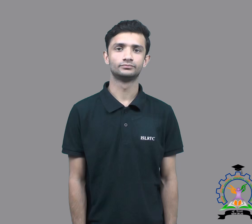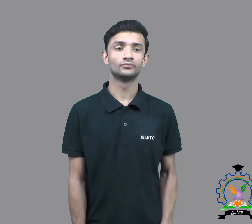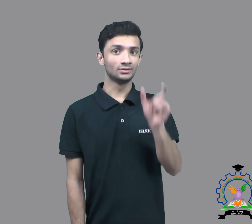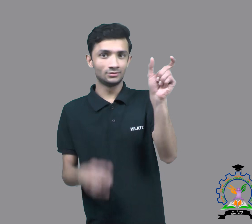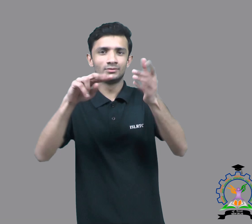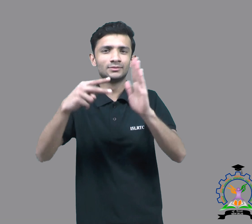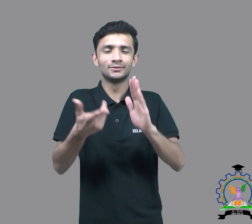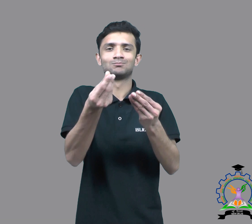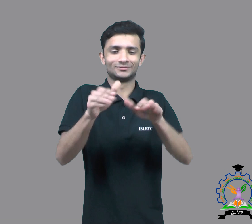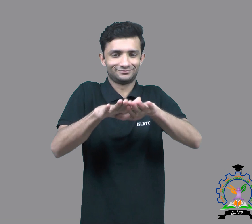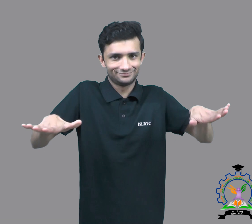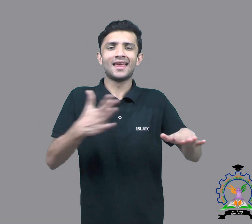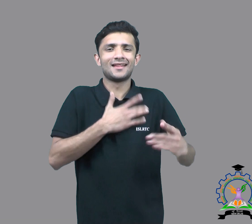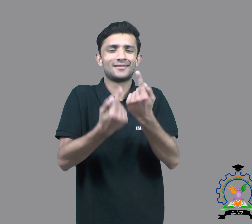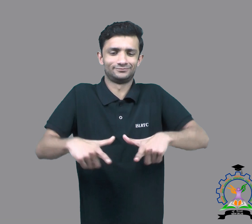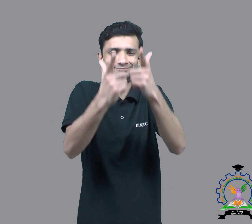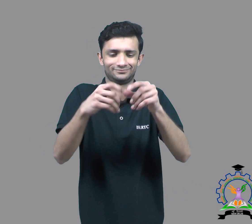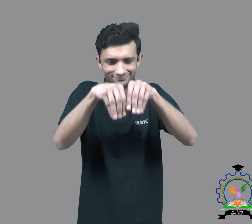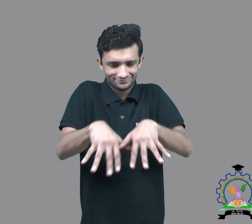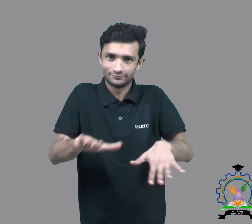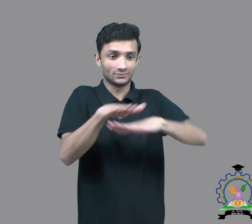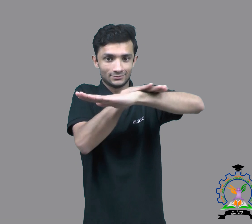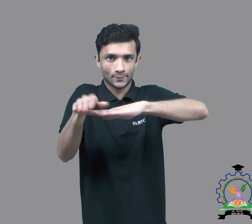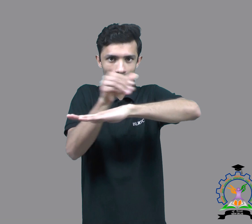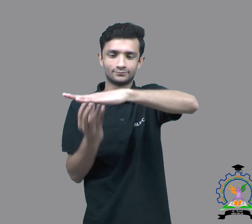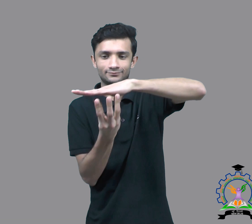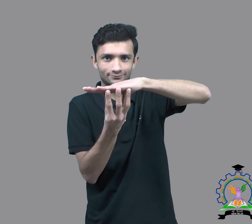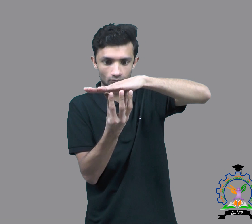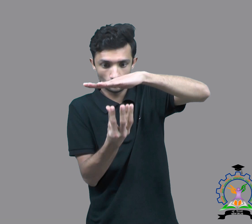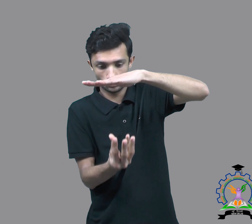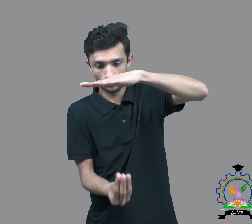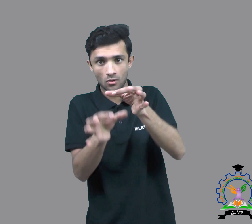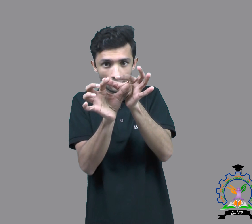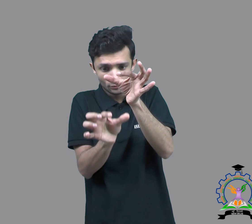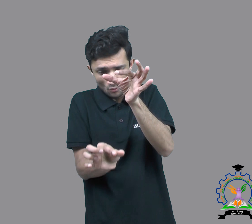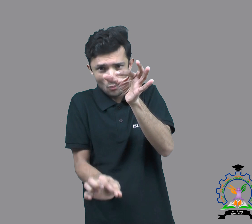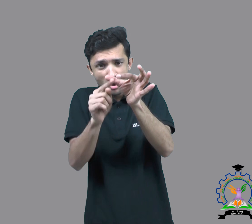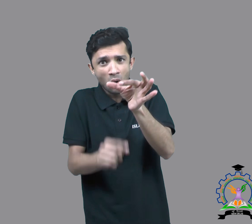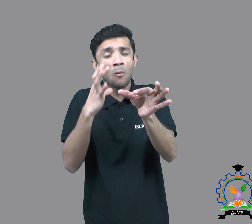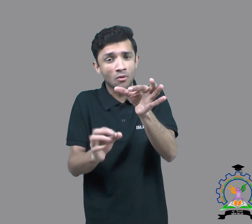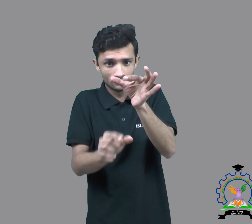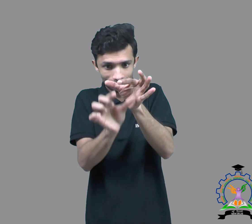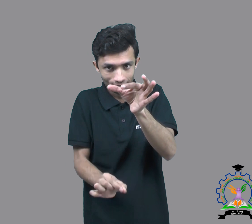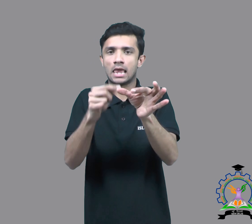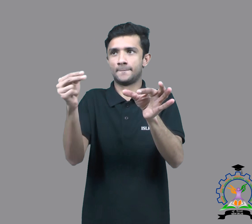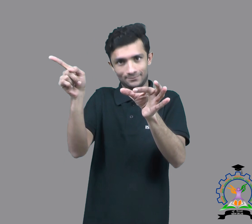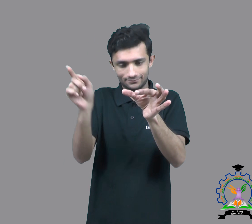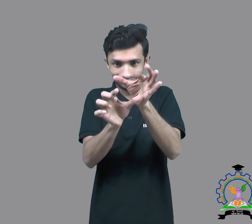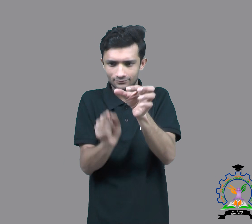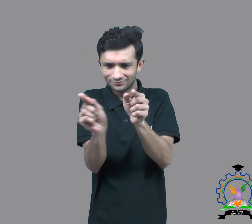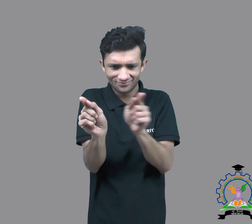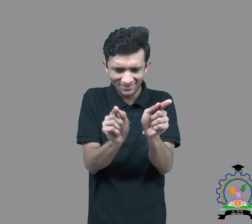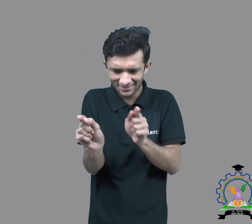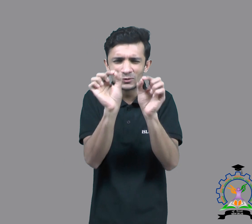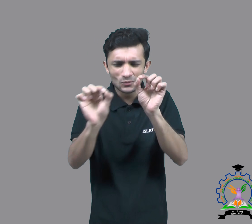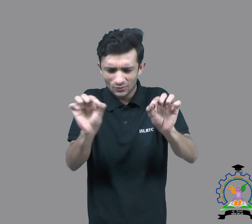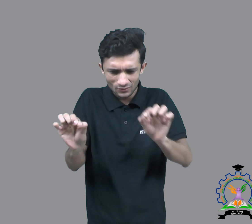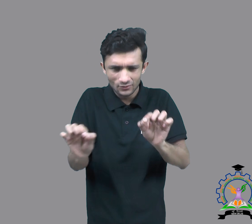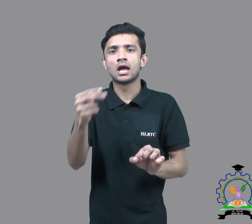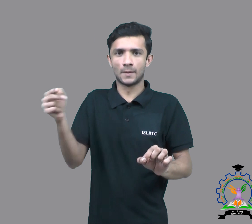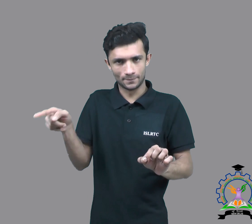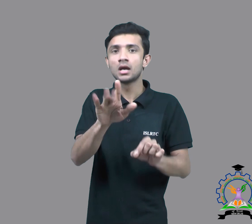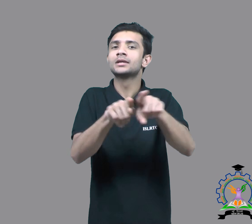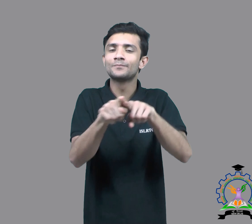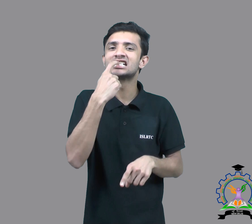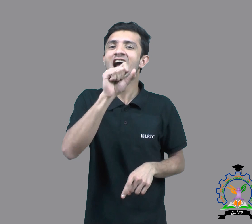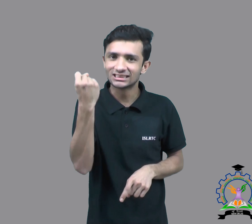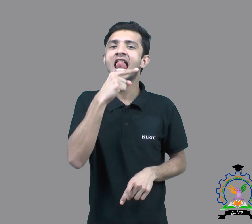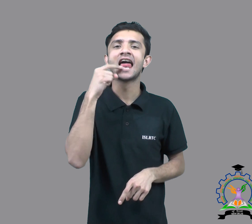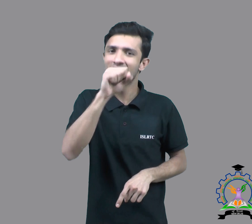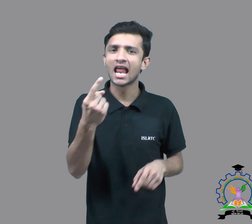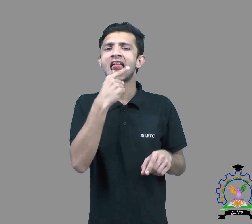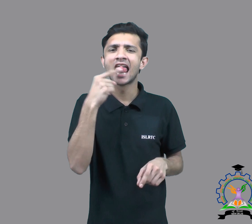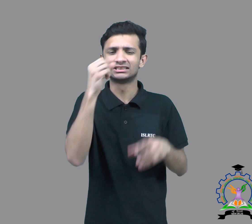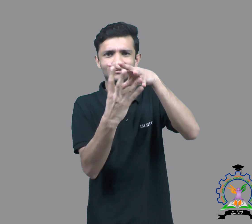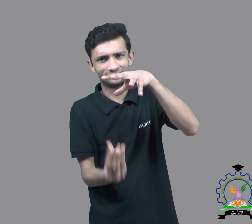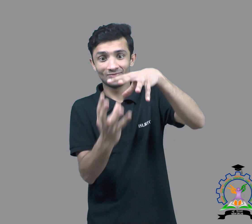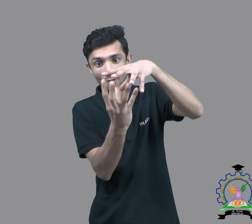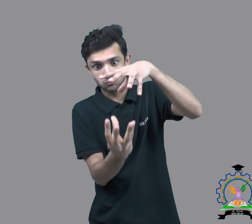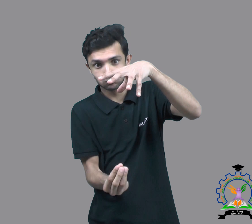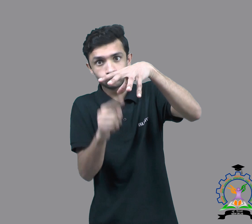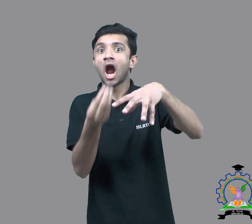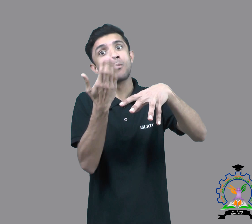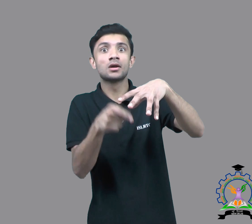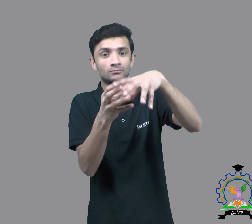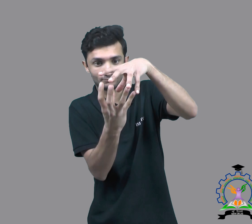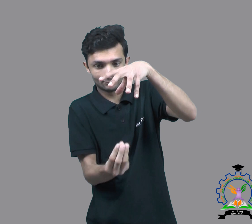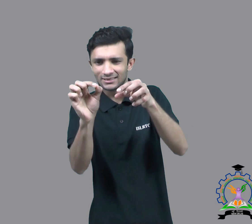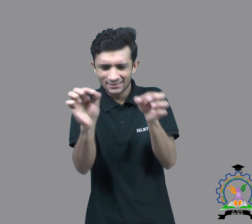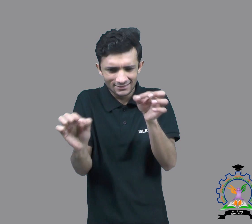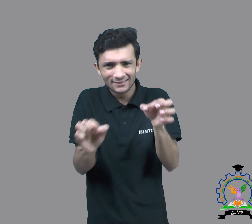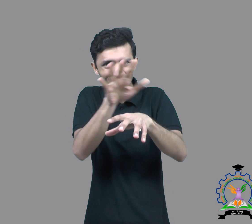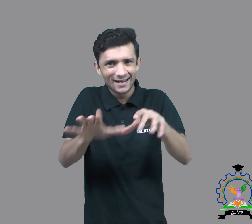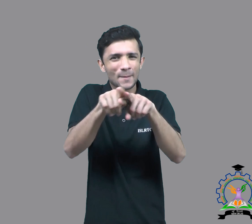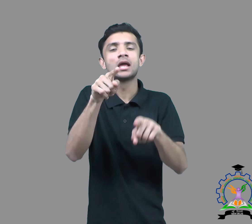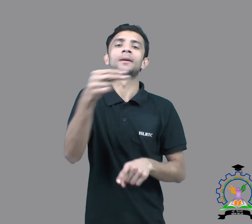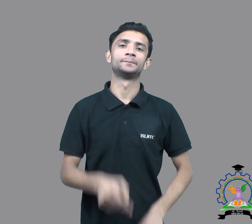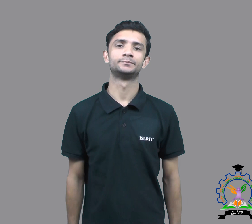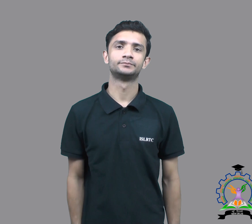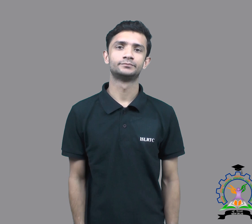Tap Root and Lateral Roots